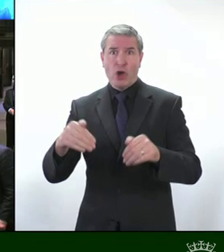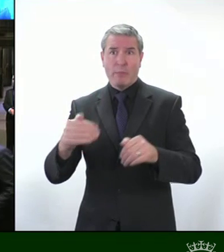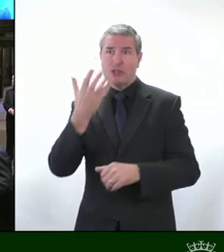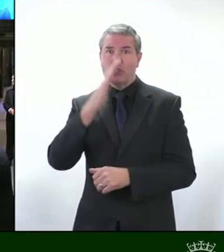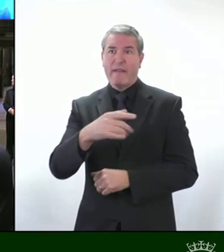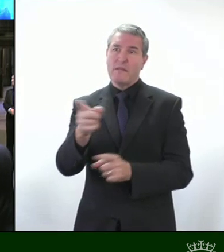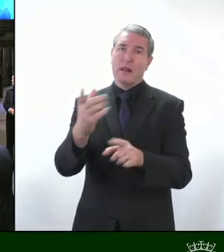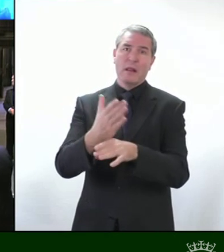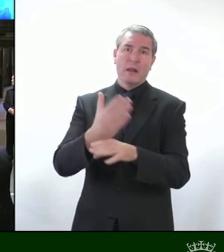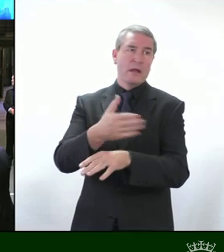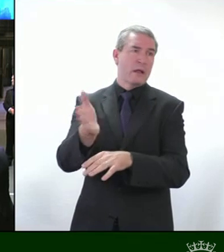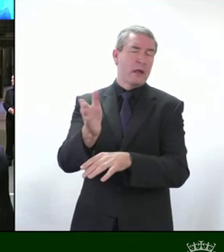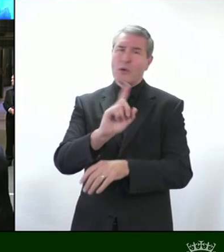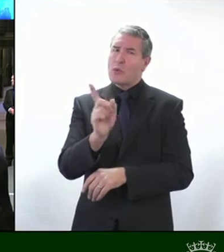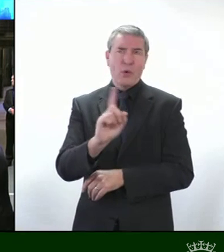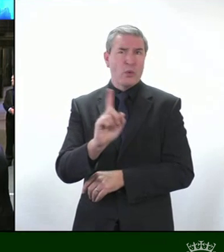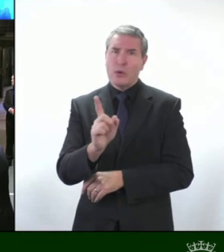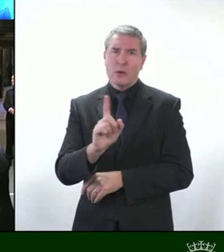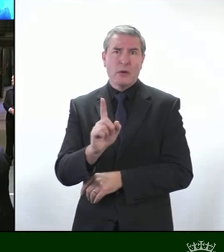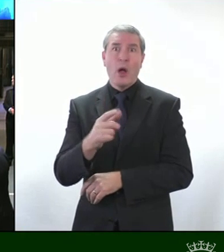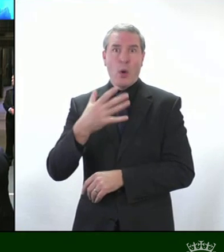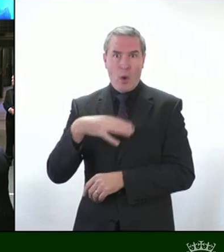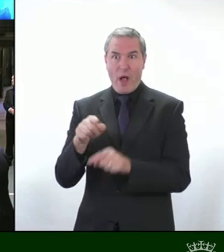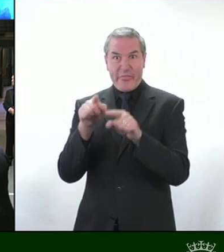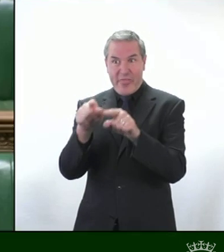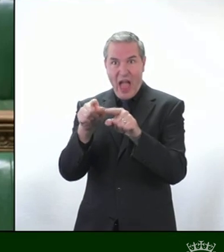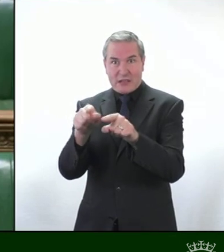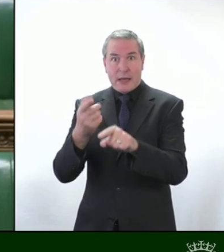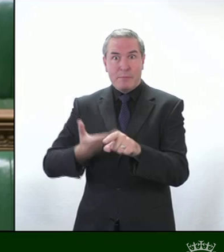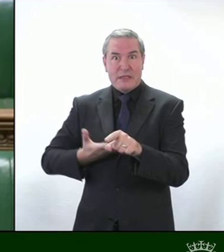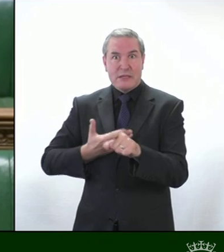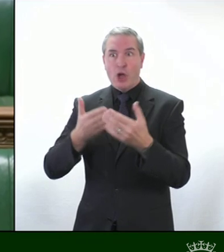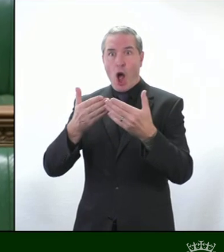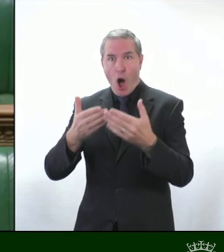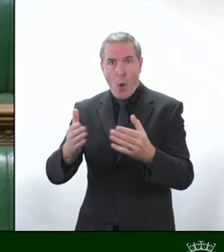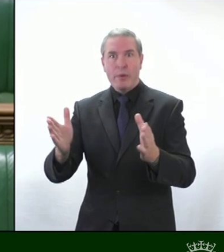We on the Government side of the House do not think retail is shameful.